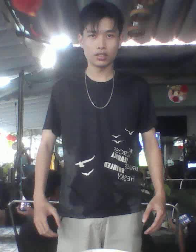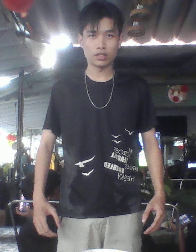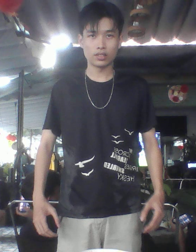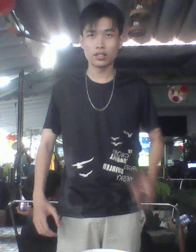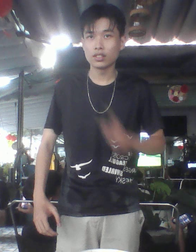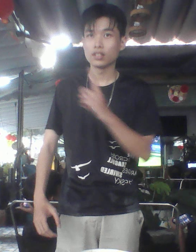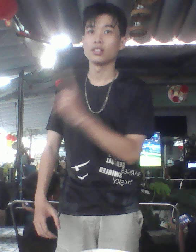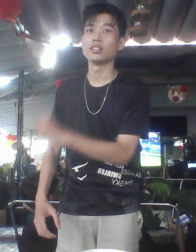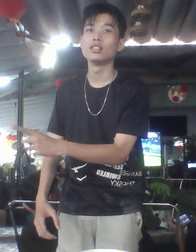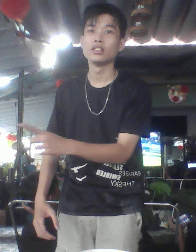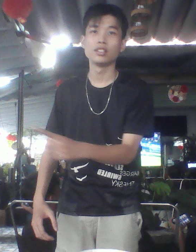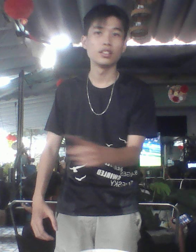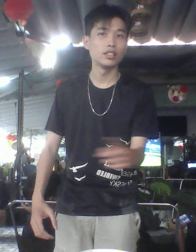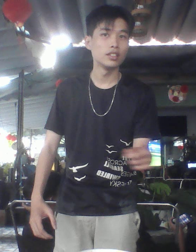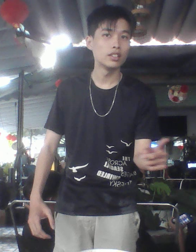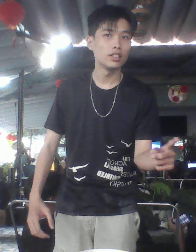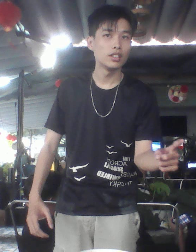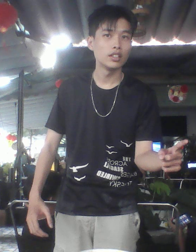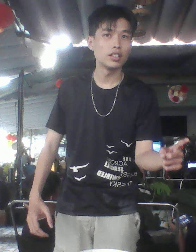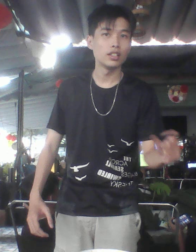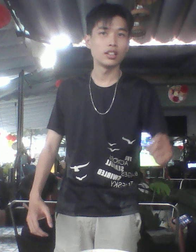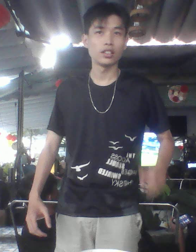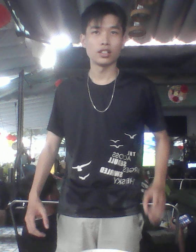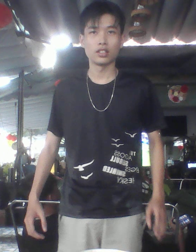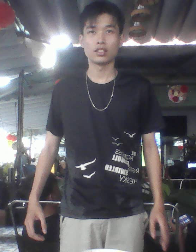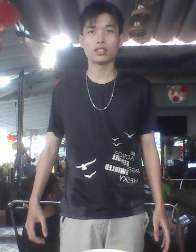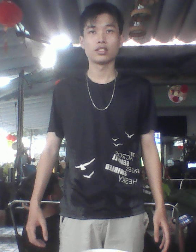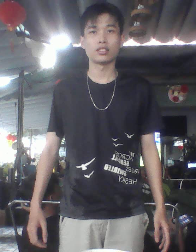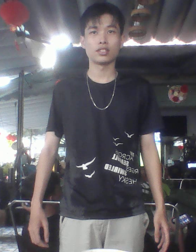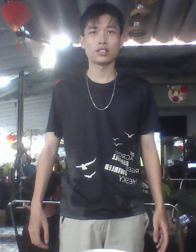cac ban